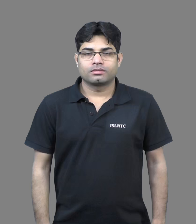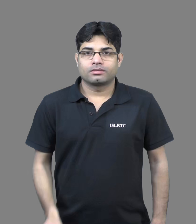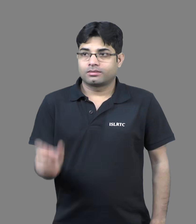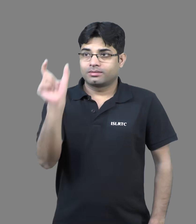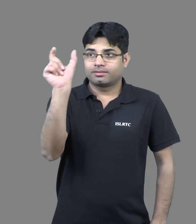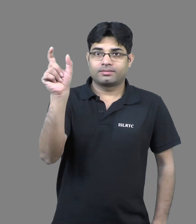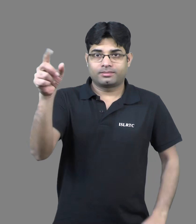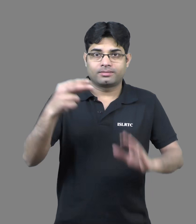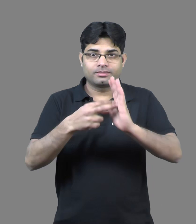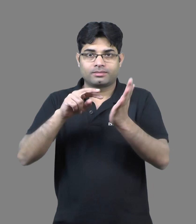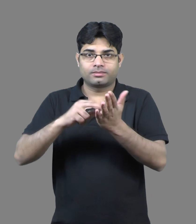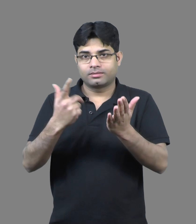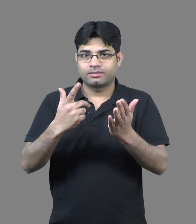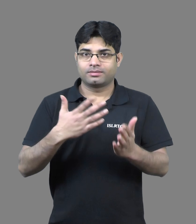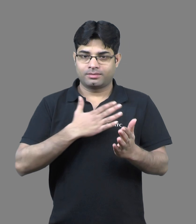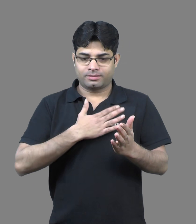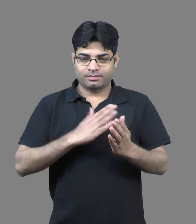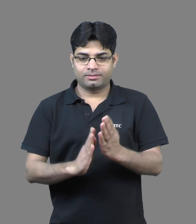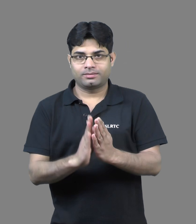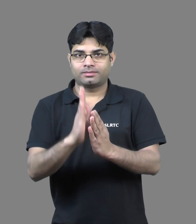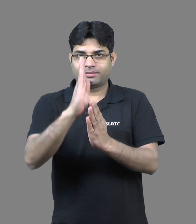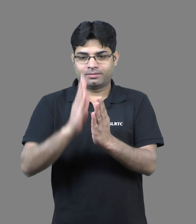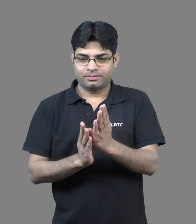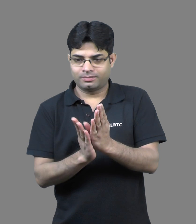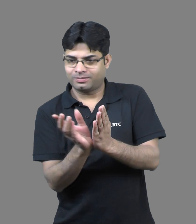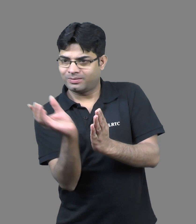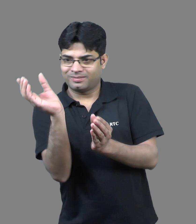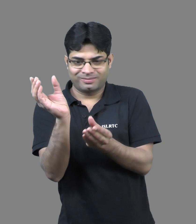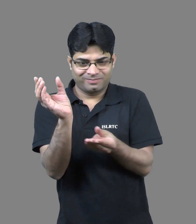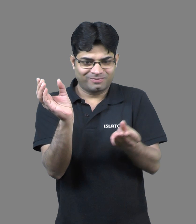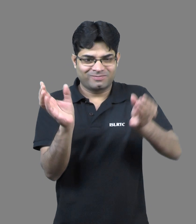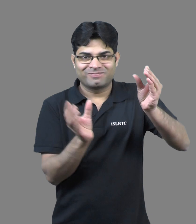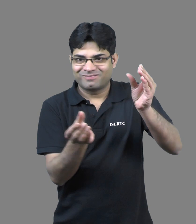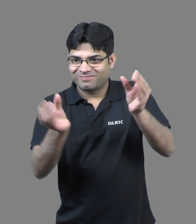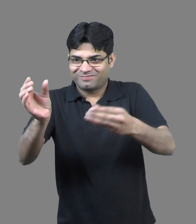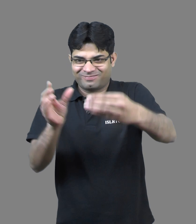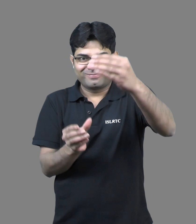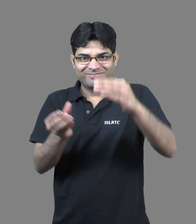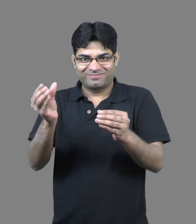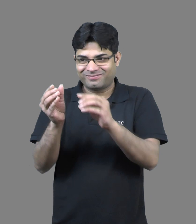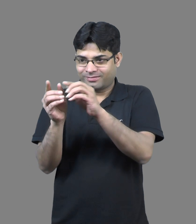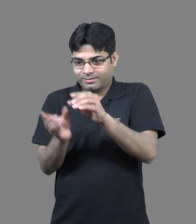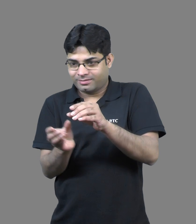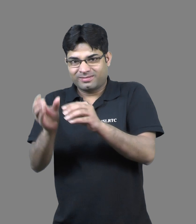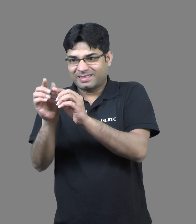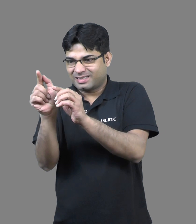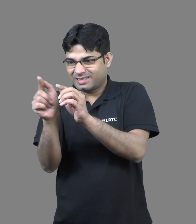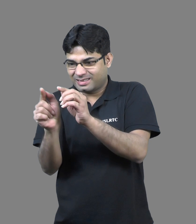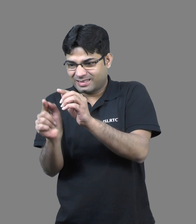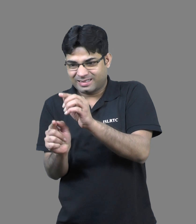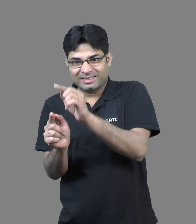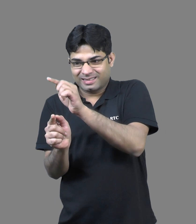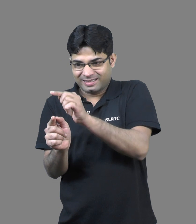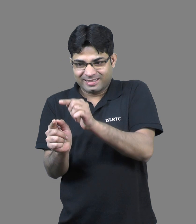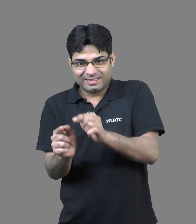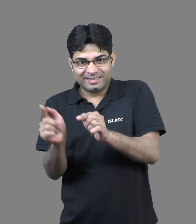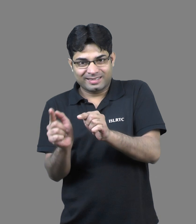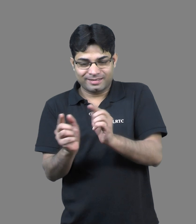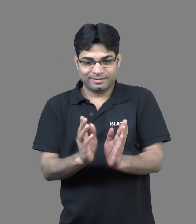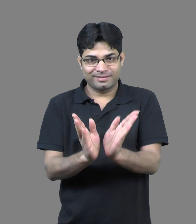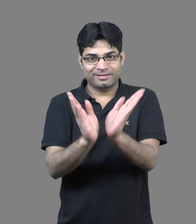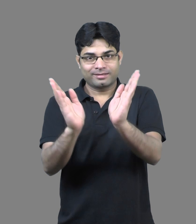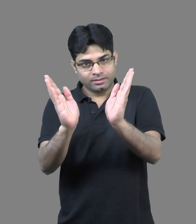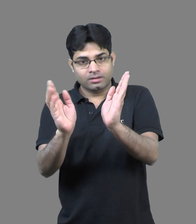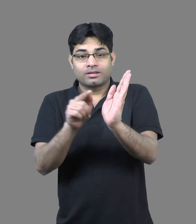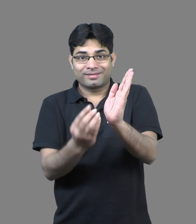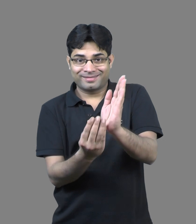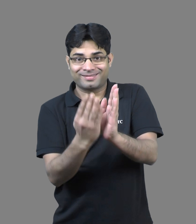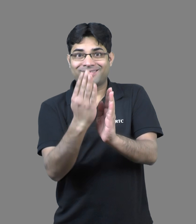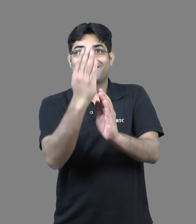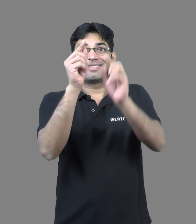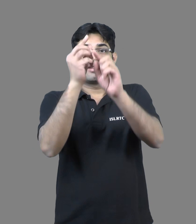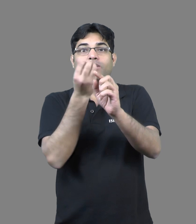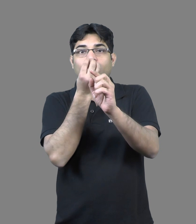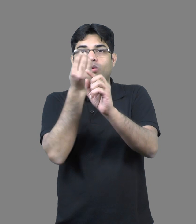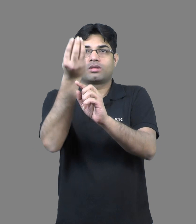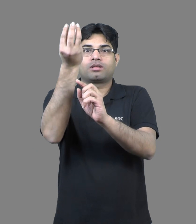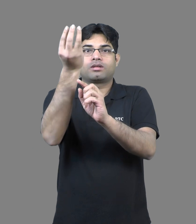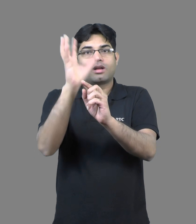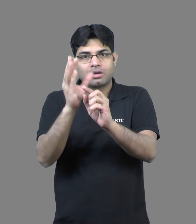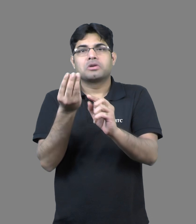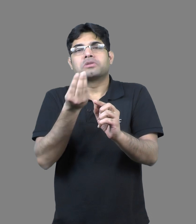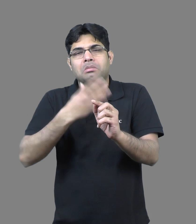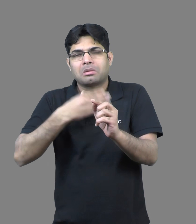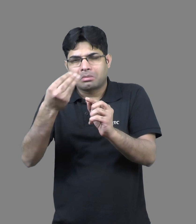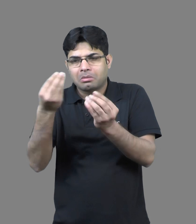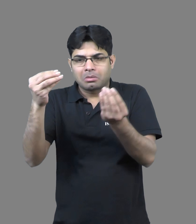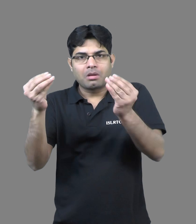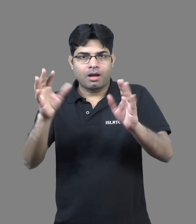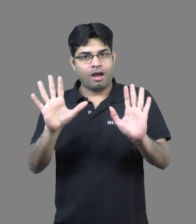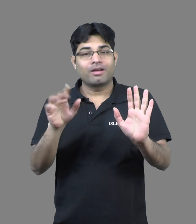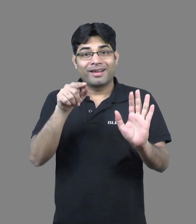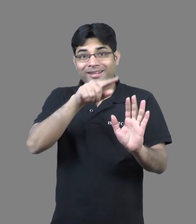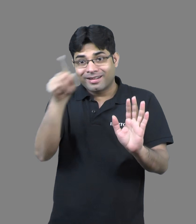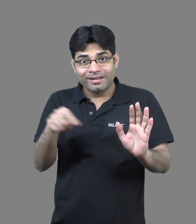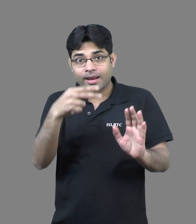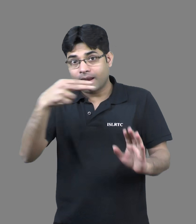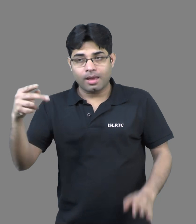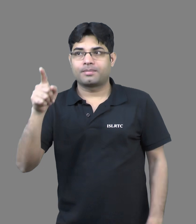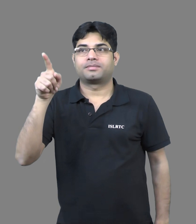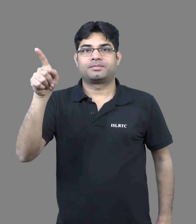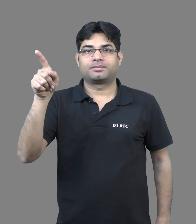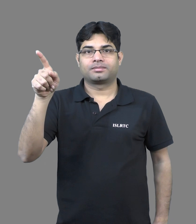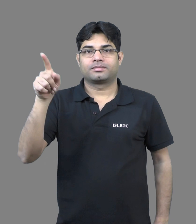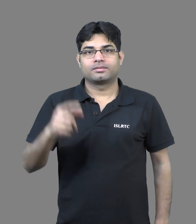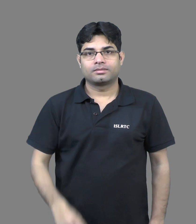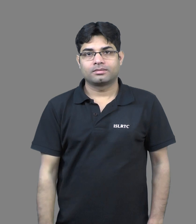Euphorbia Roylleana